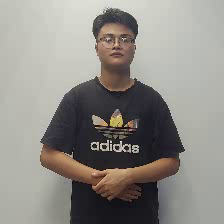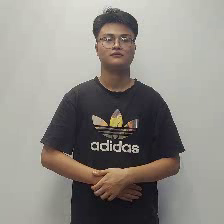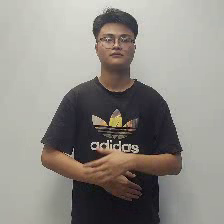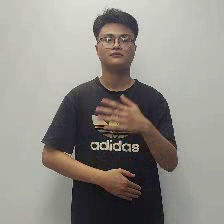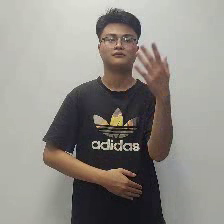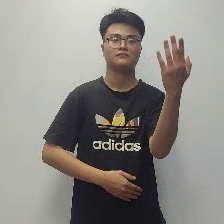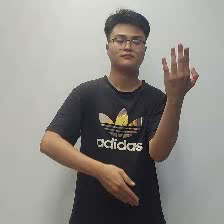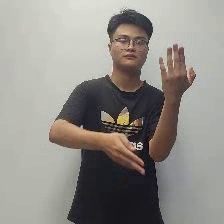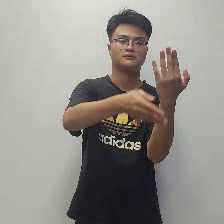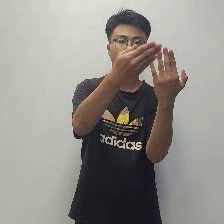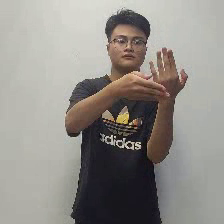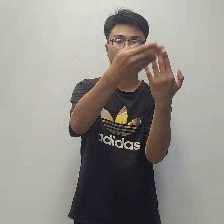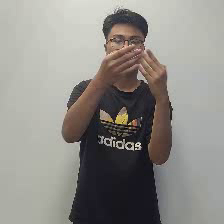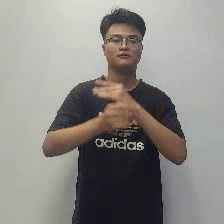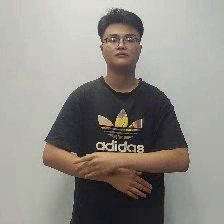Dễ